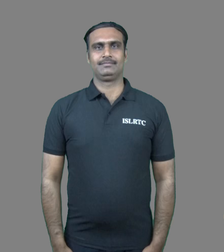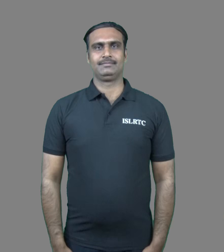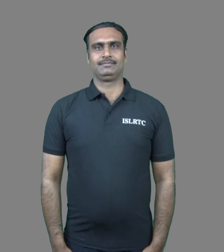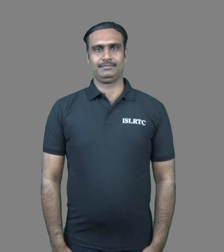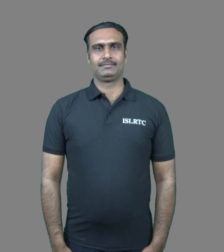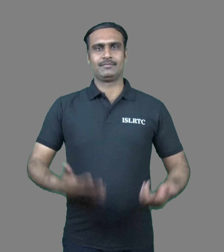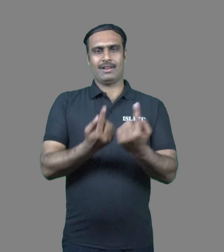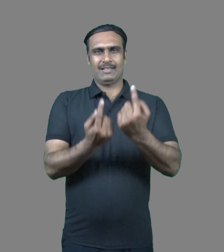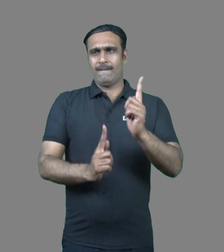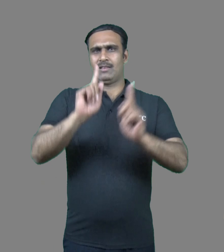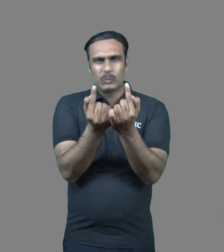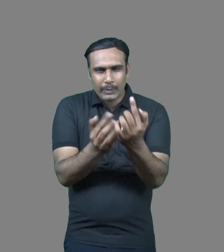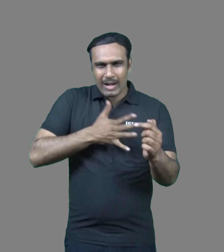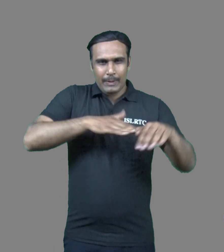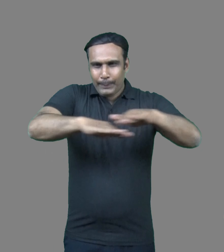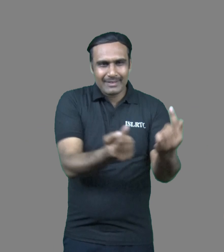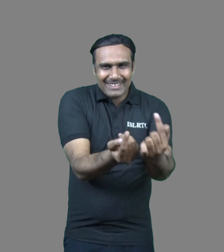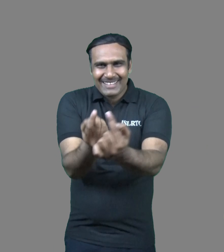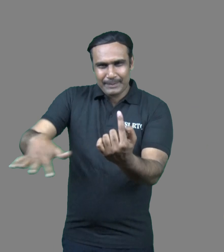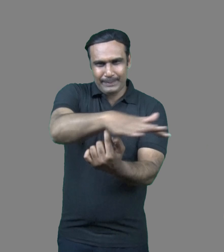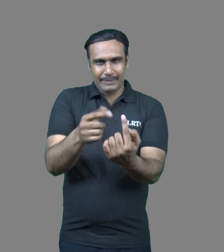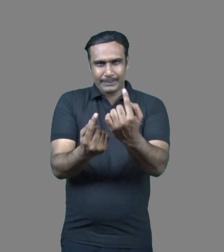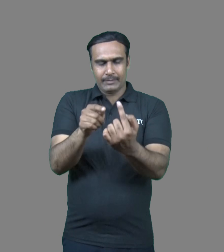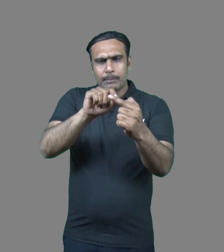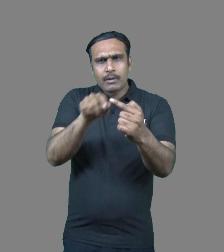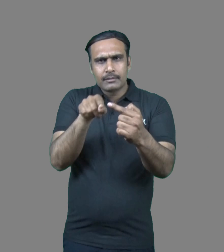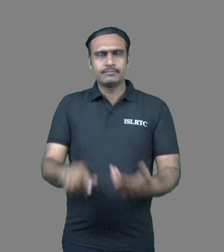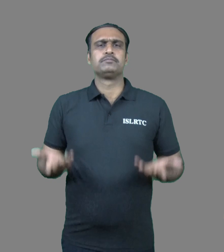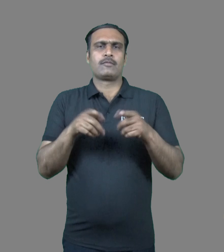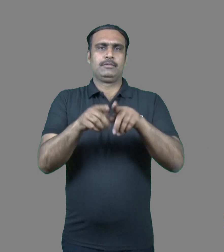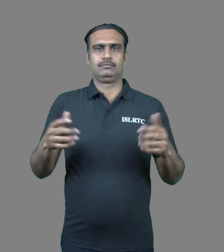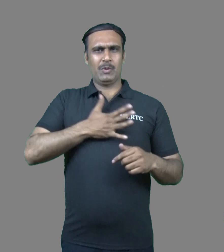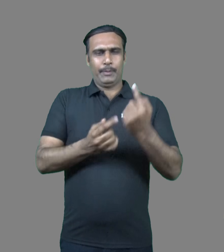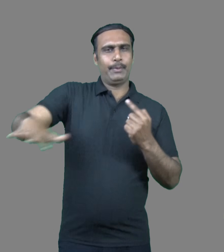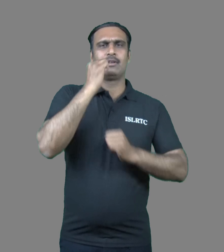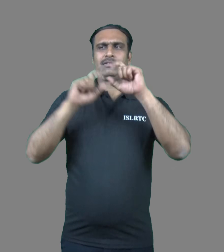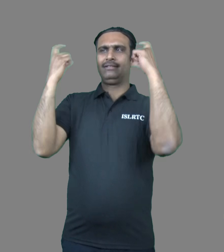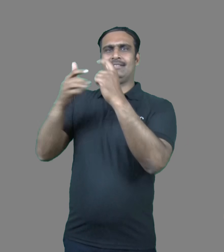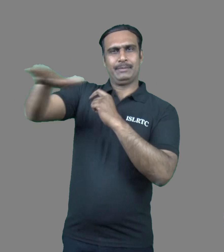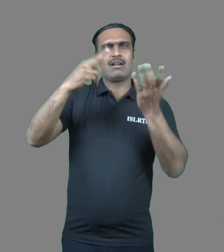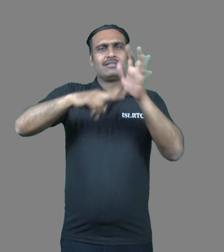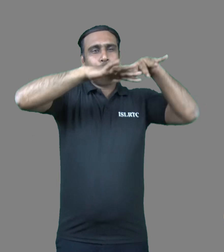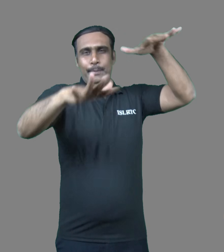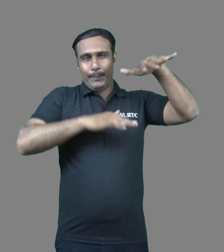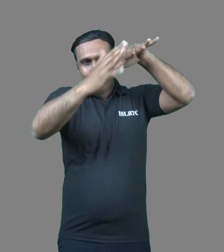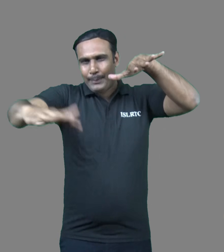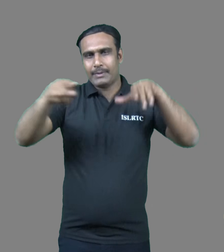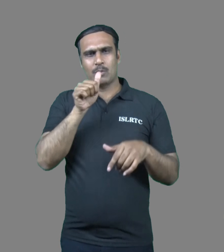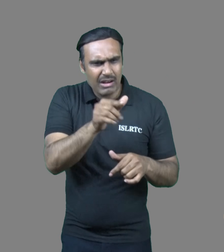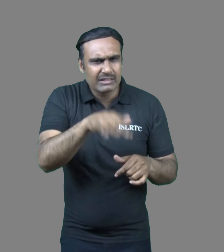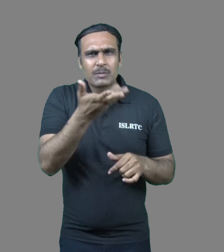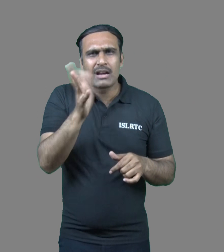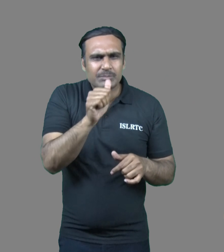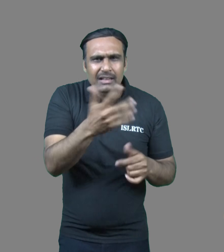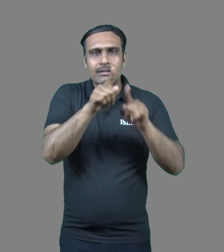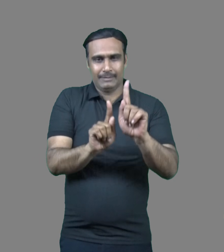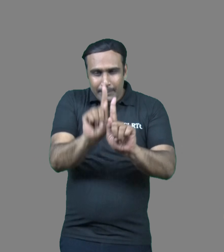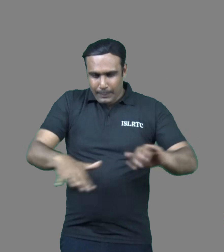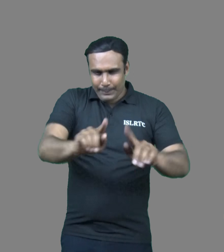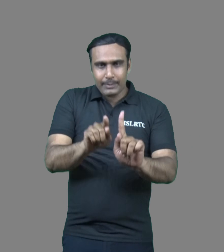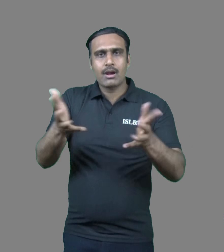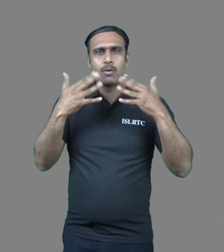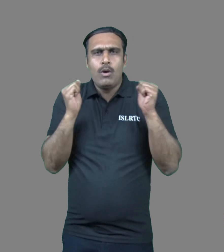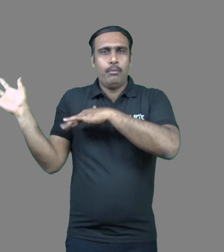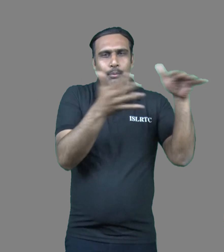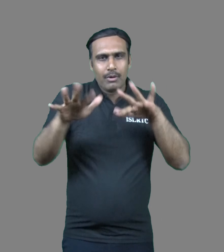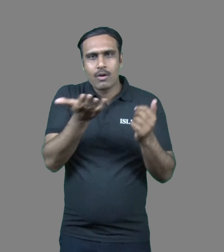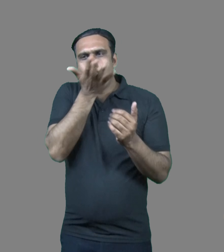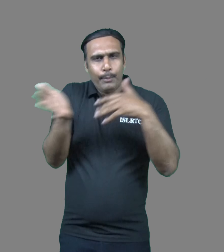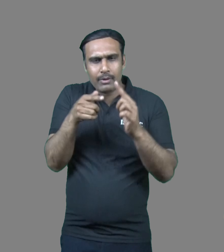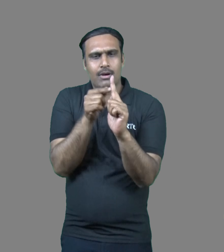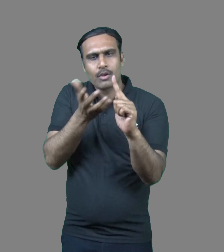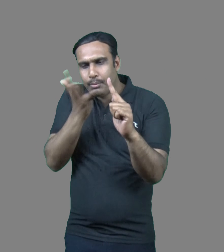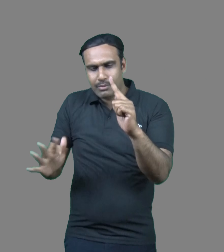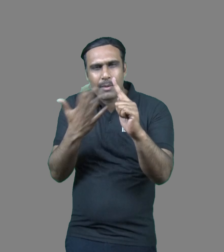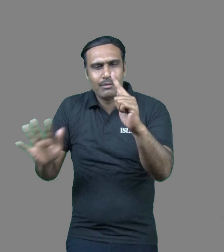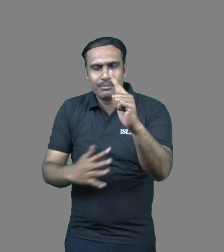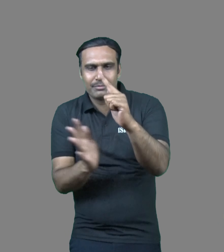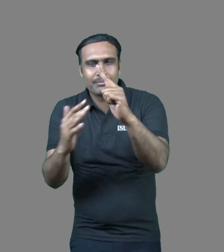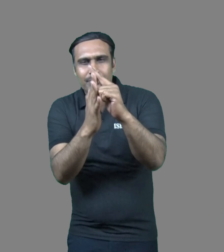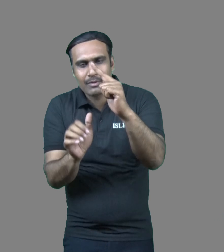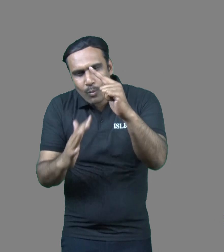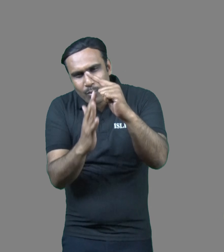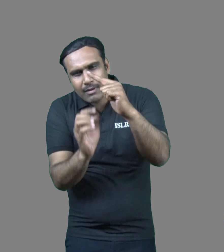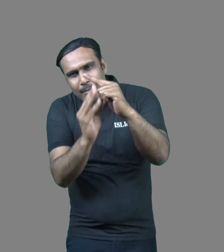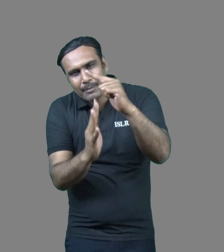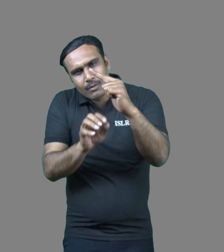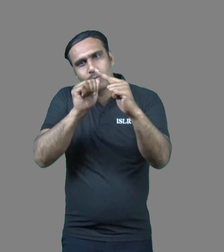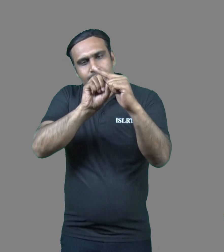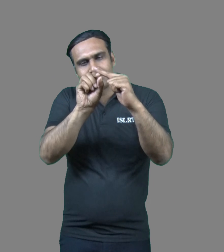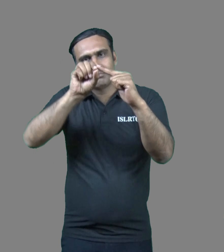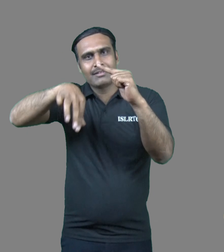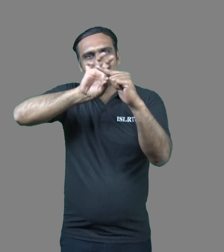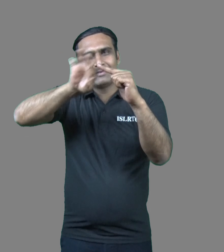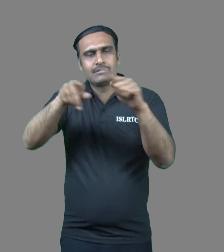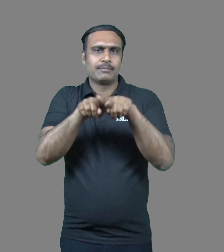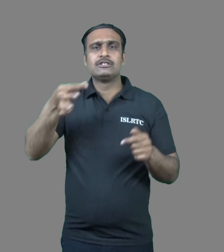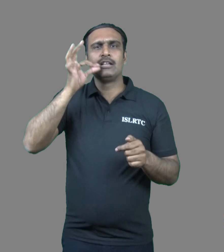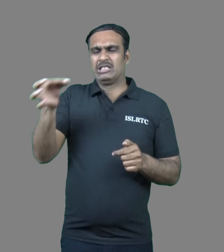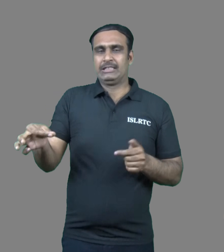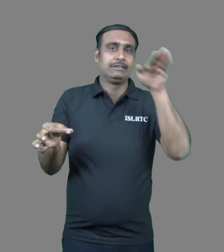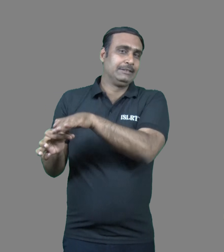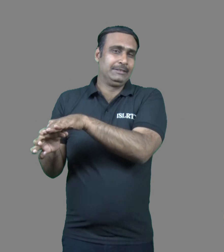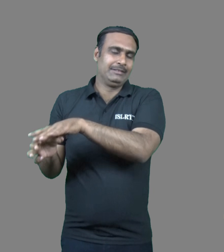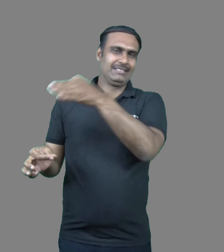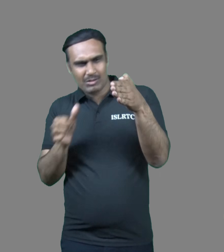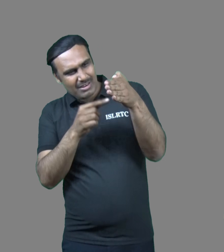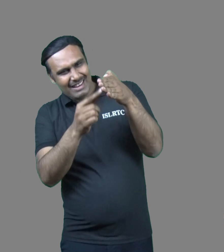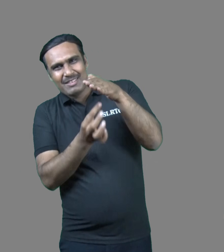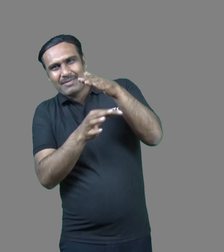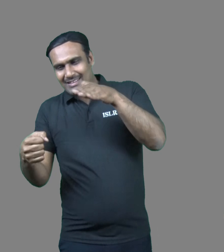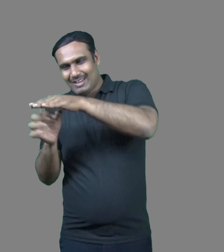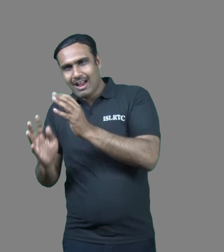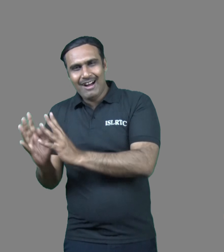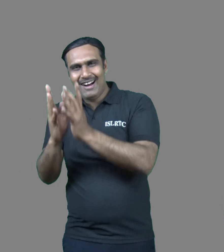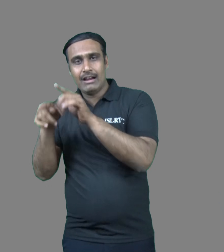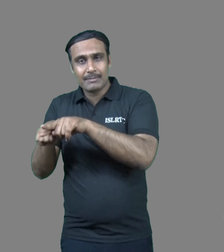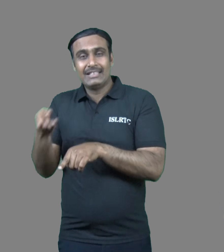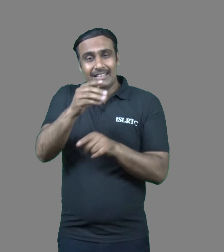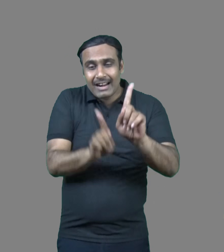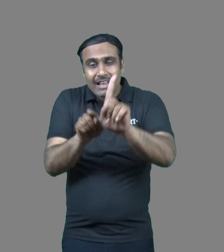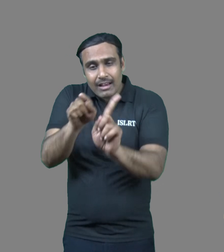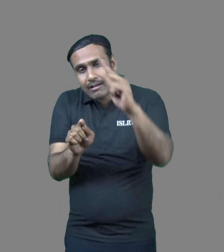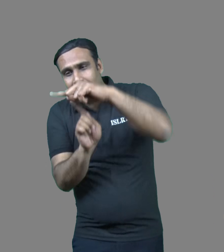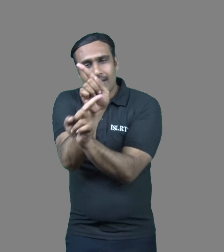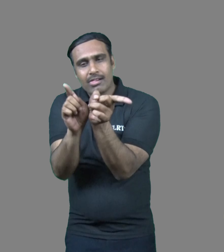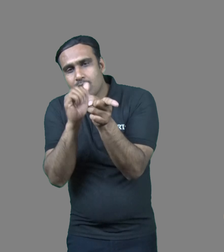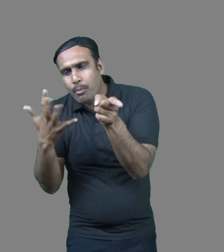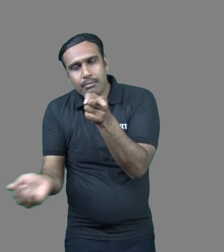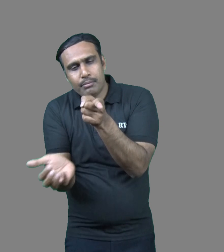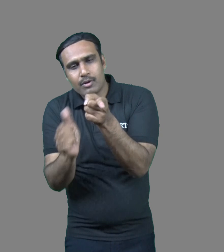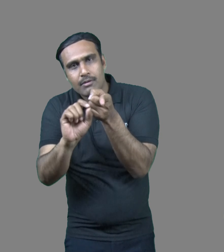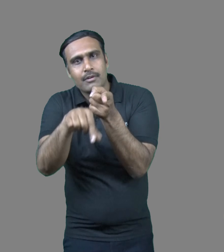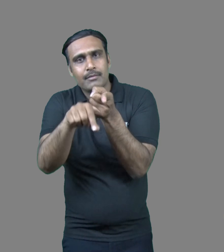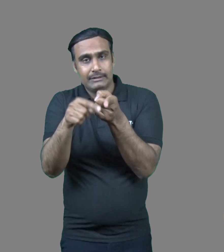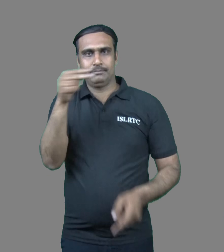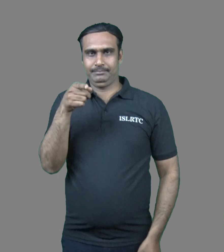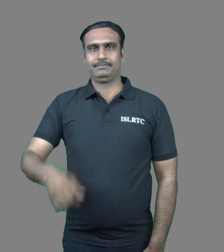Condensation